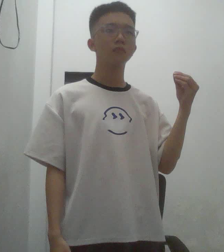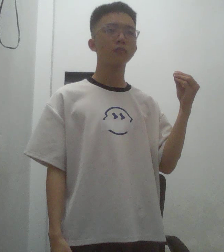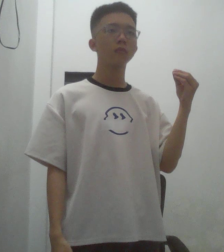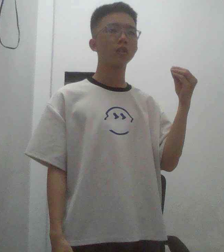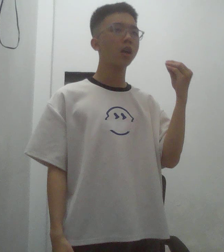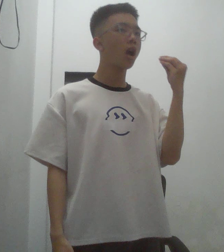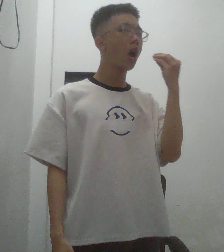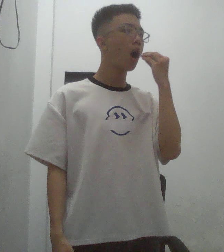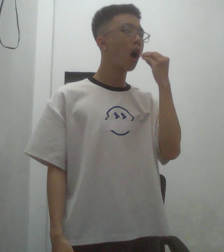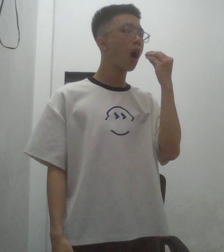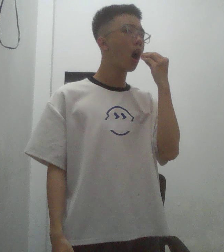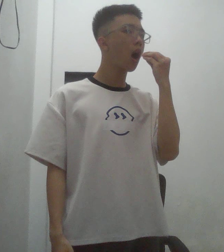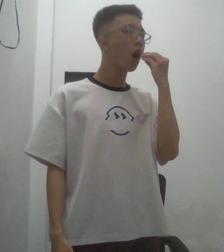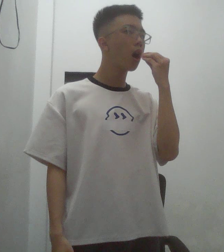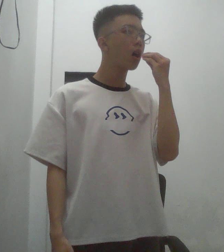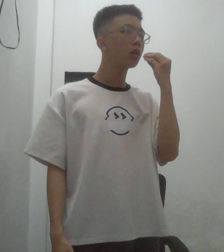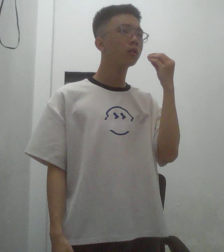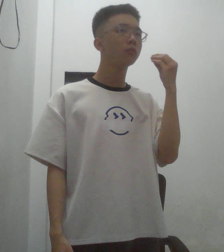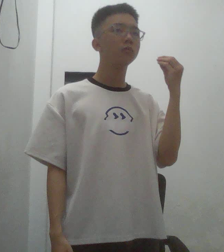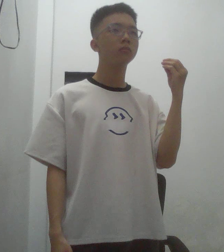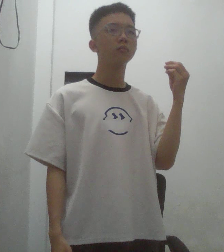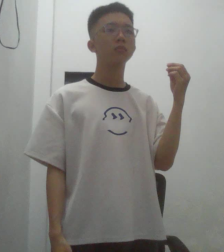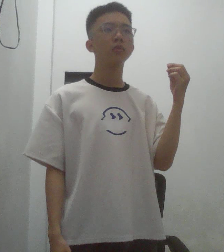an